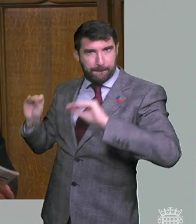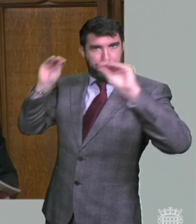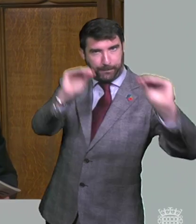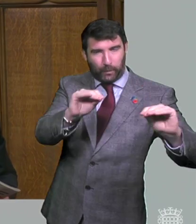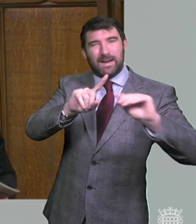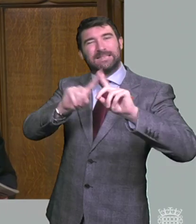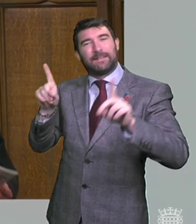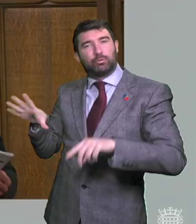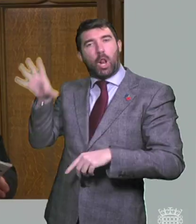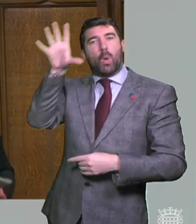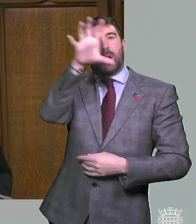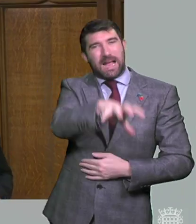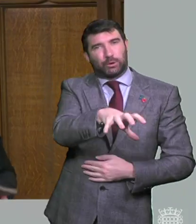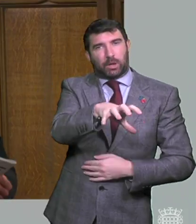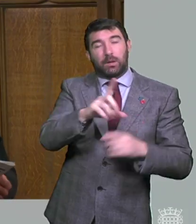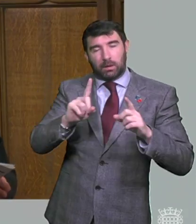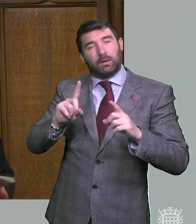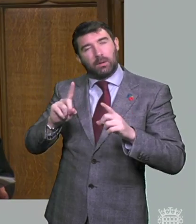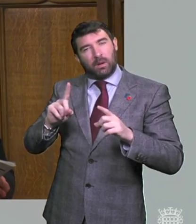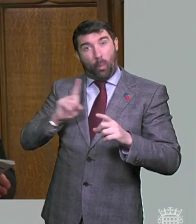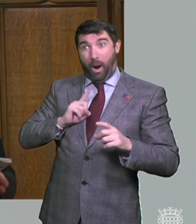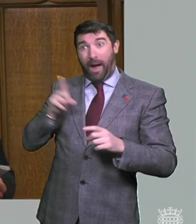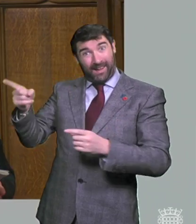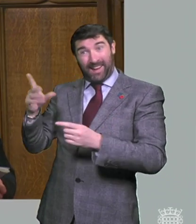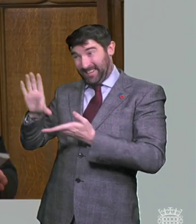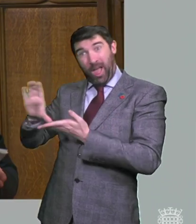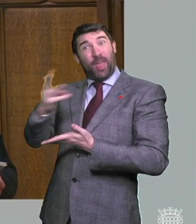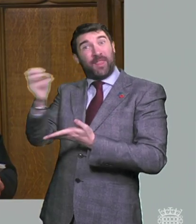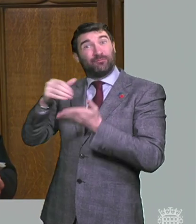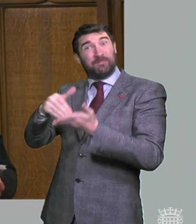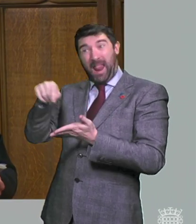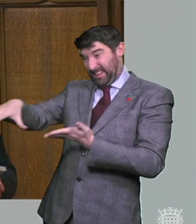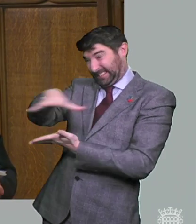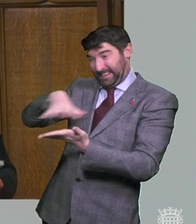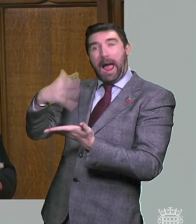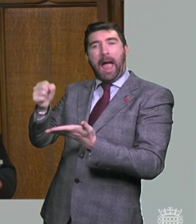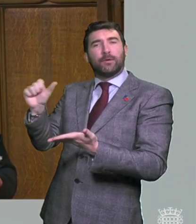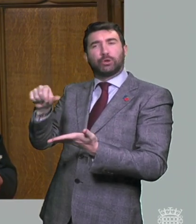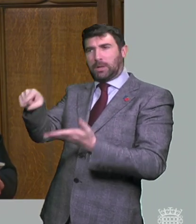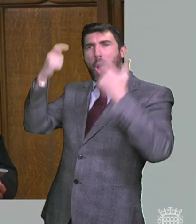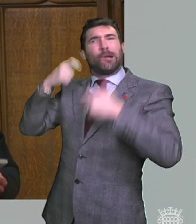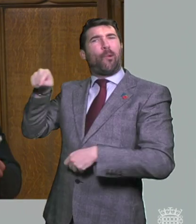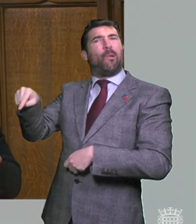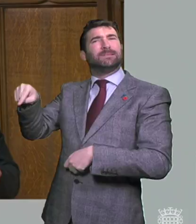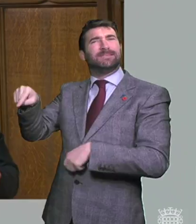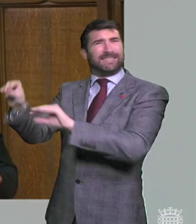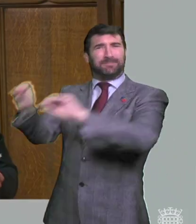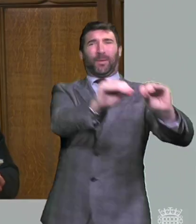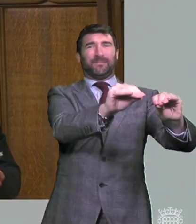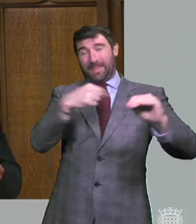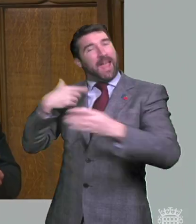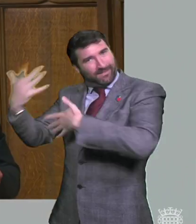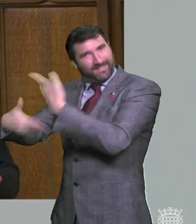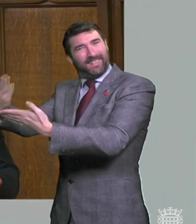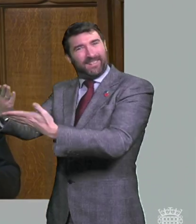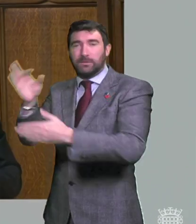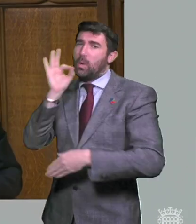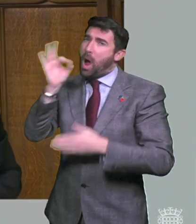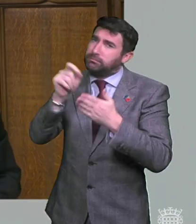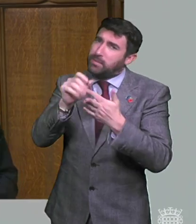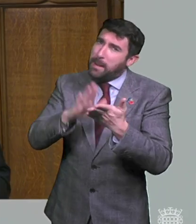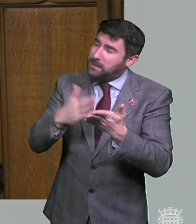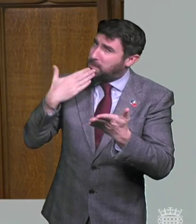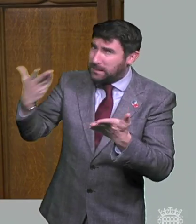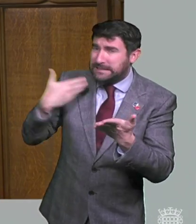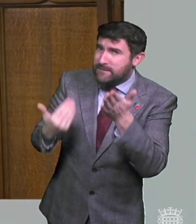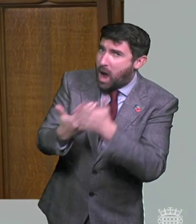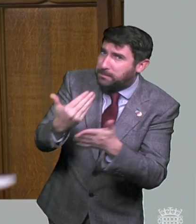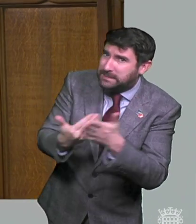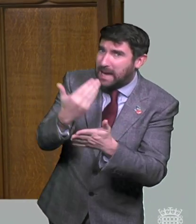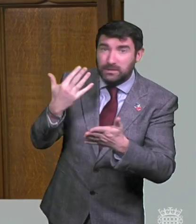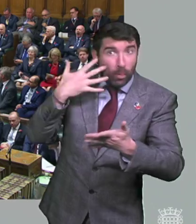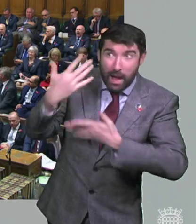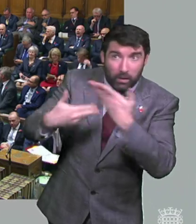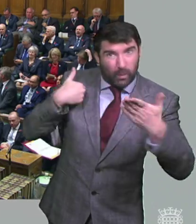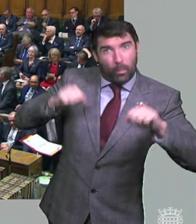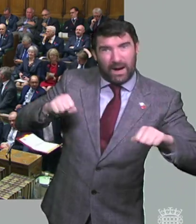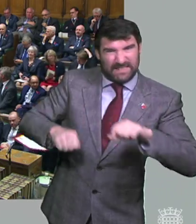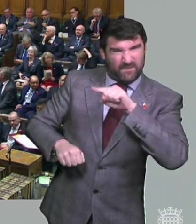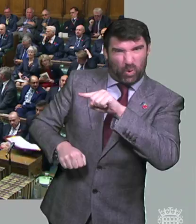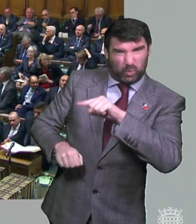Various Secretaries of State have been supportive of the project so far, so can the Prime Minister give me an update on when we can receive some good news on how we can get this project off the ground?